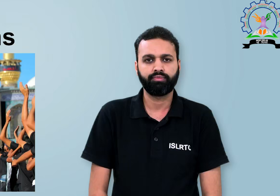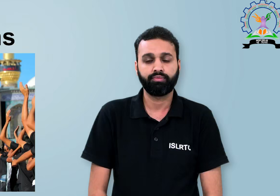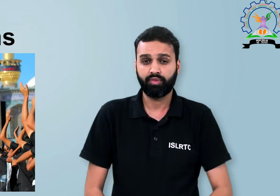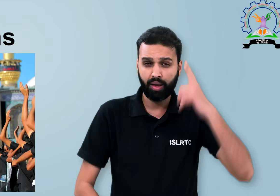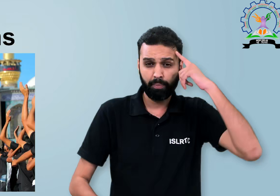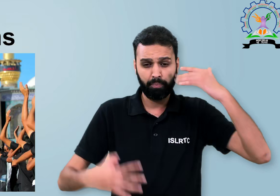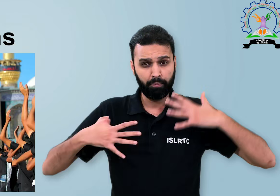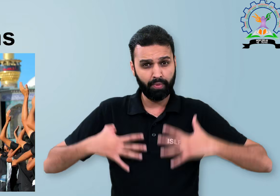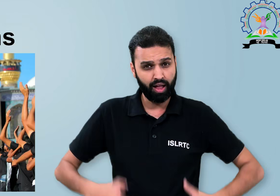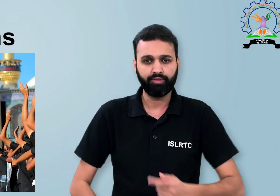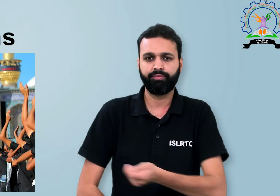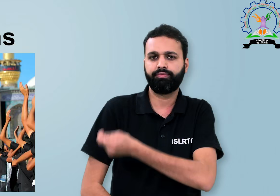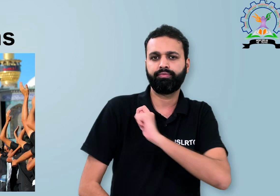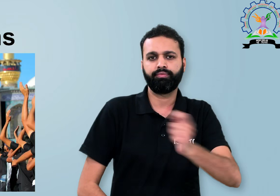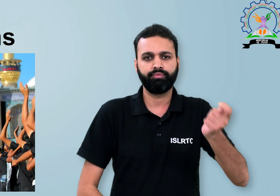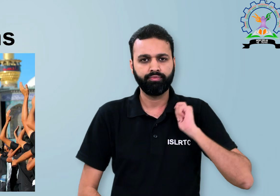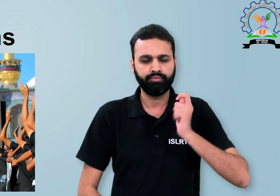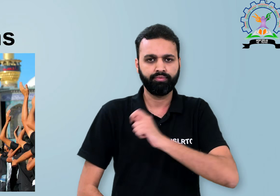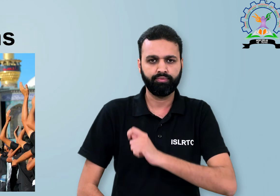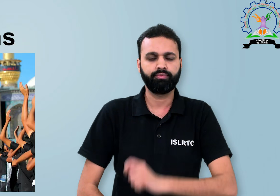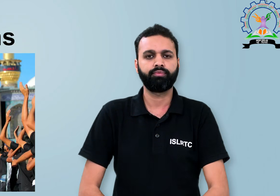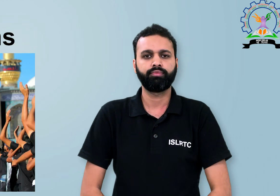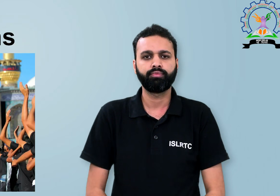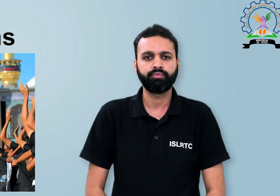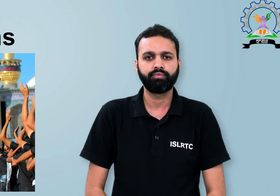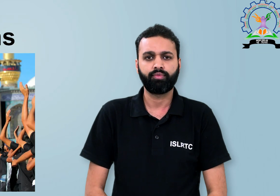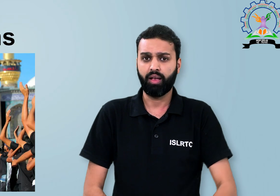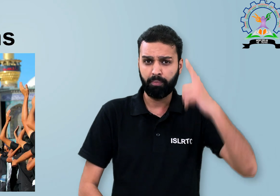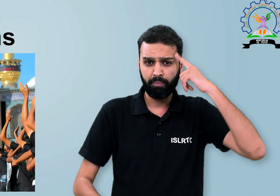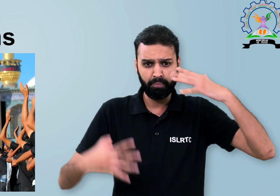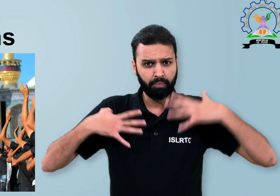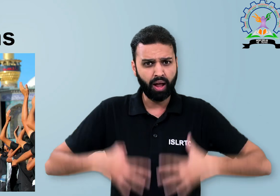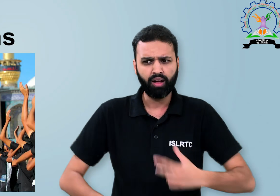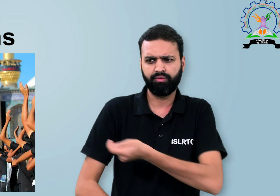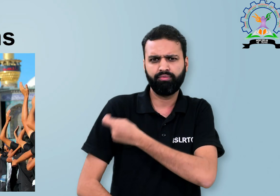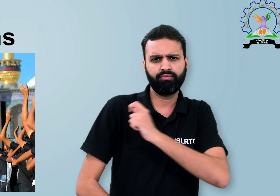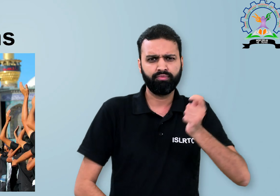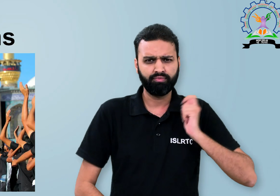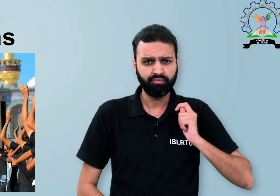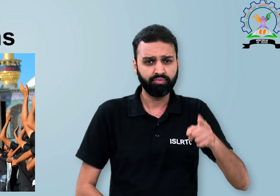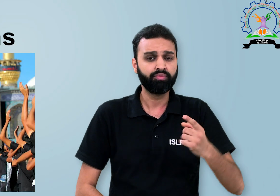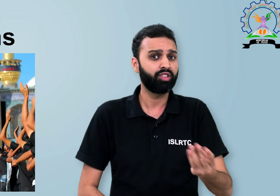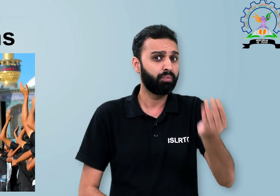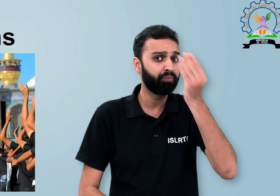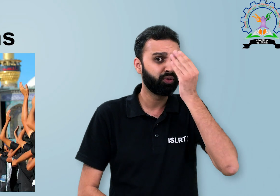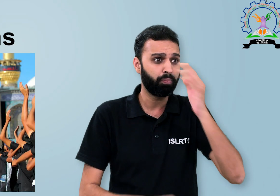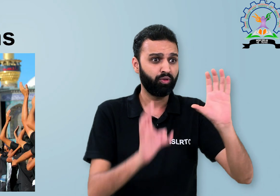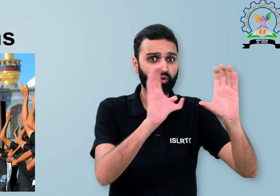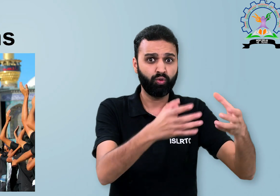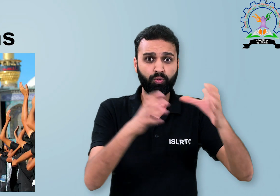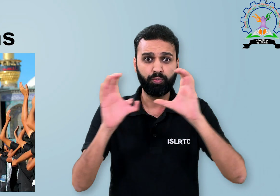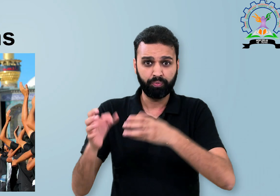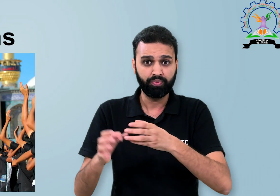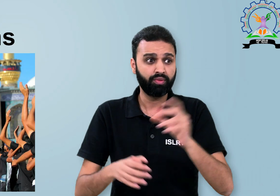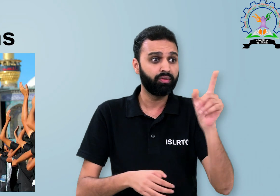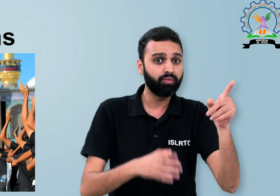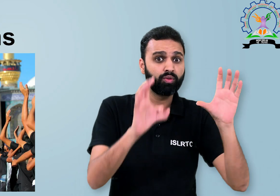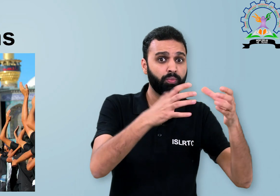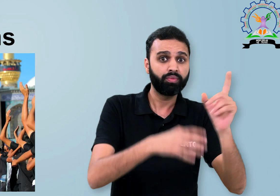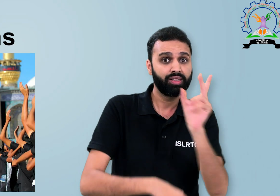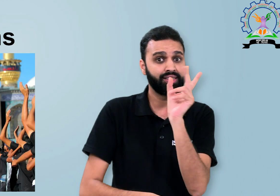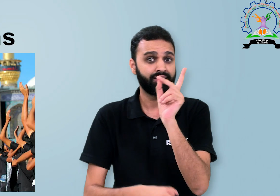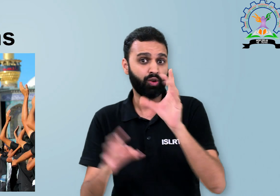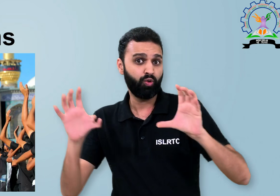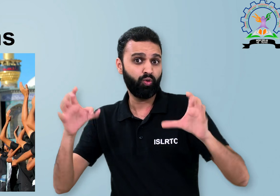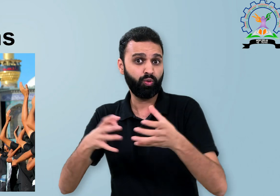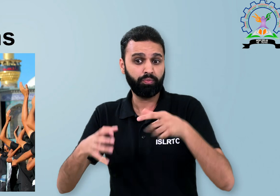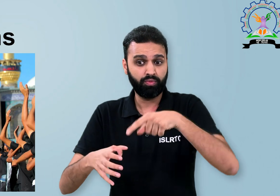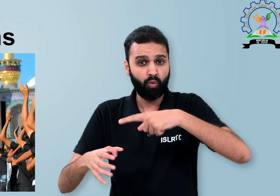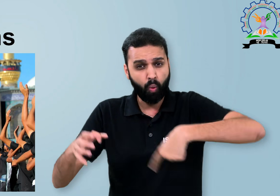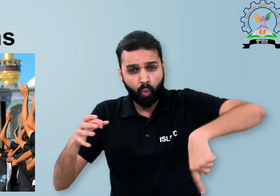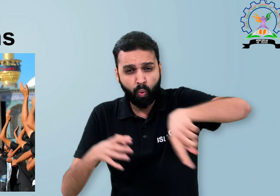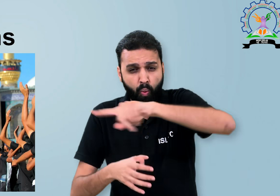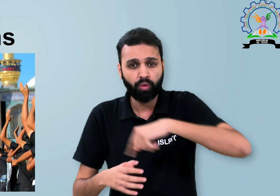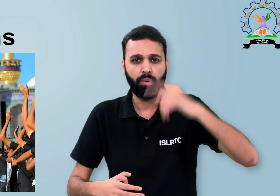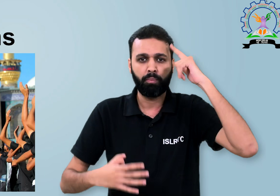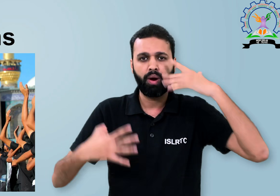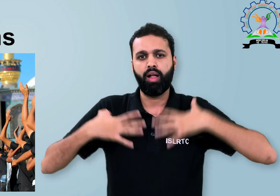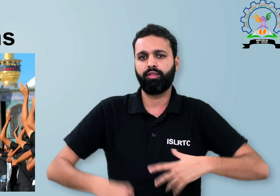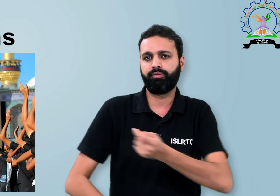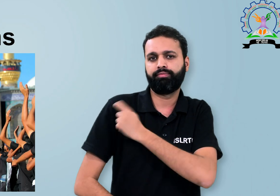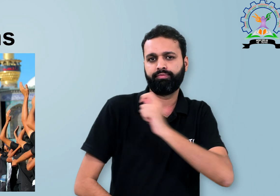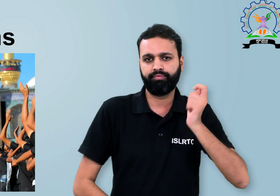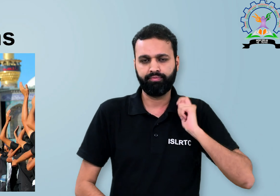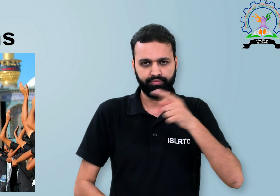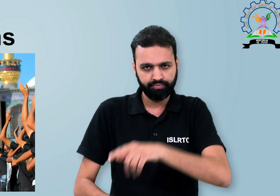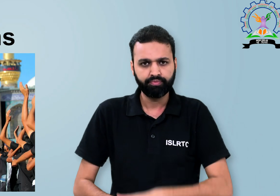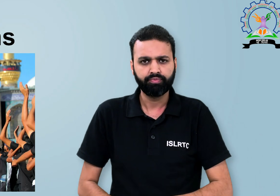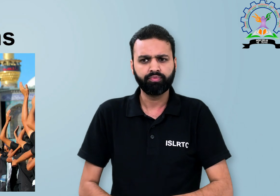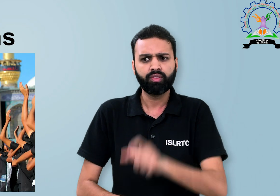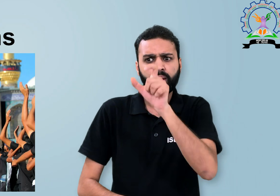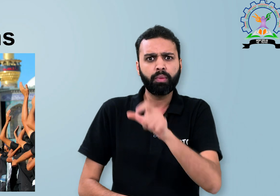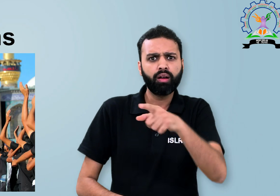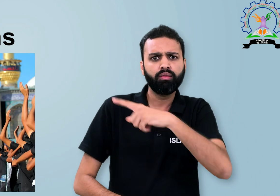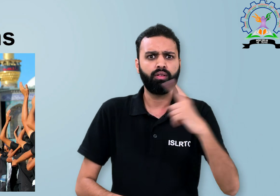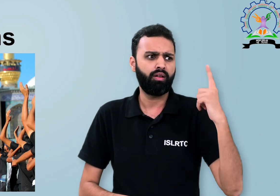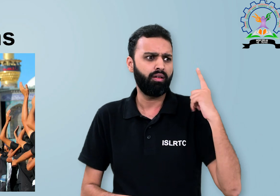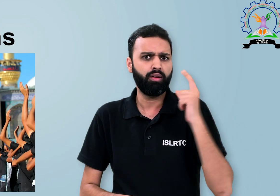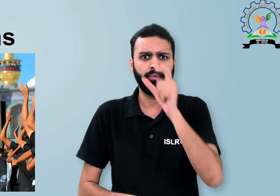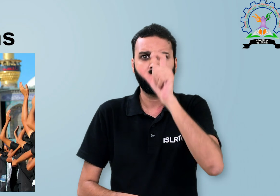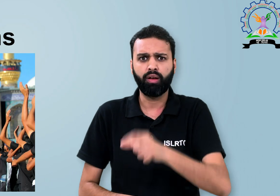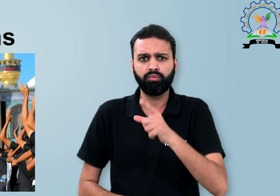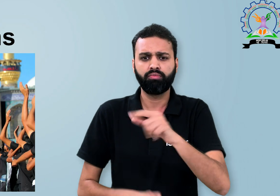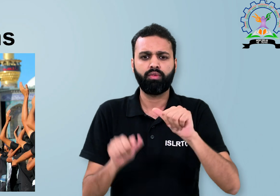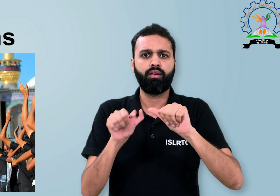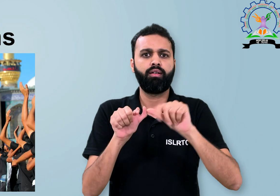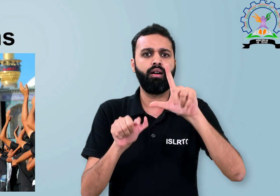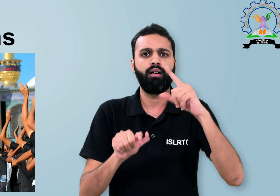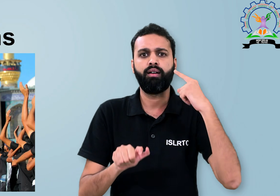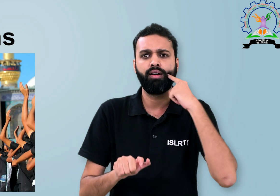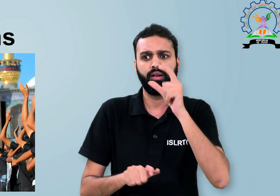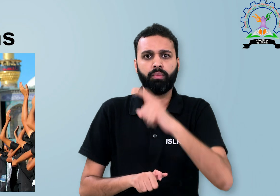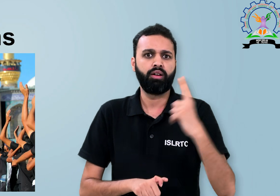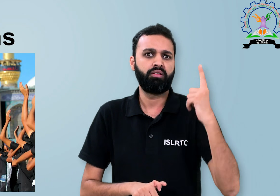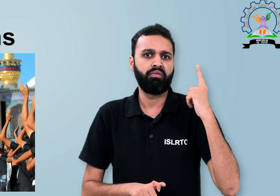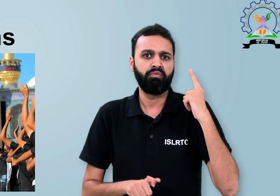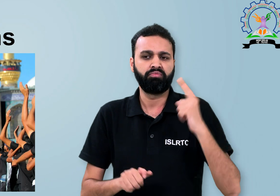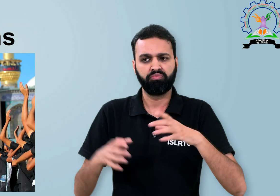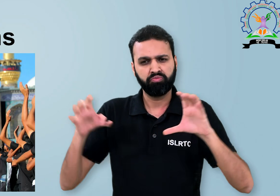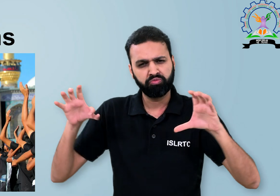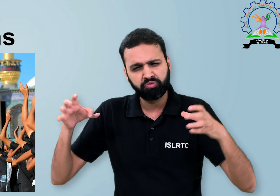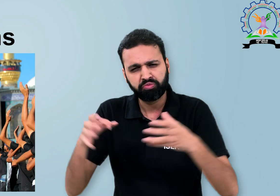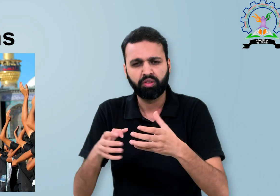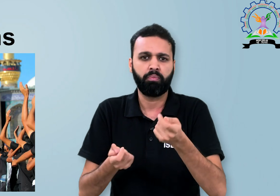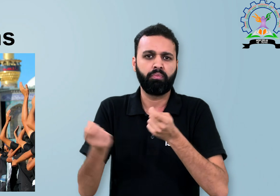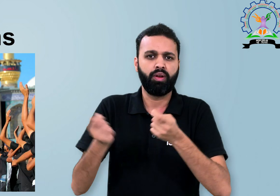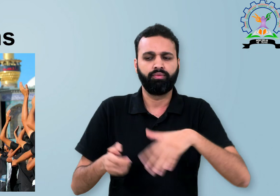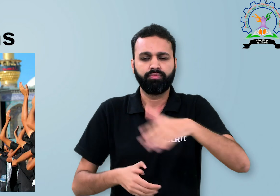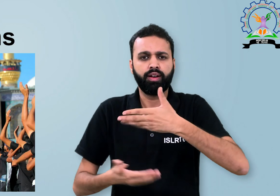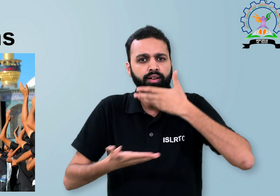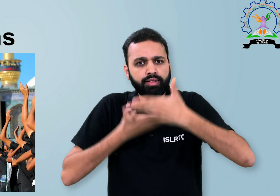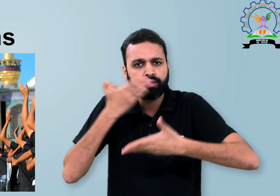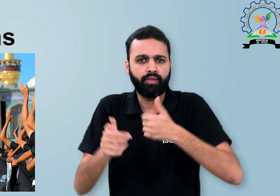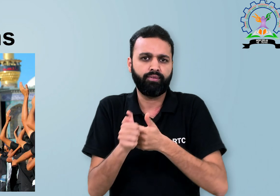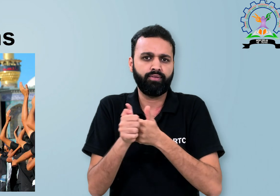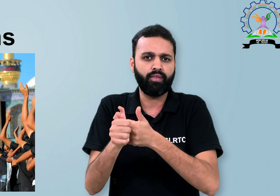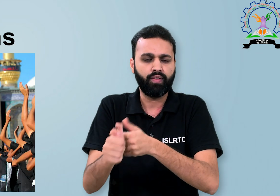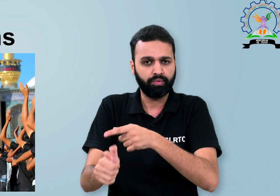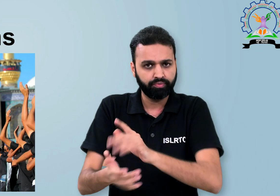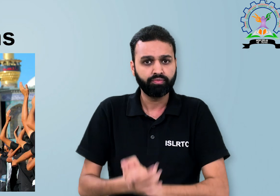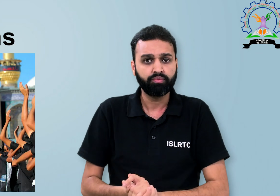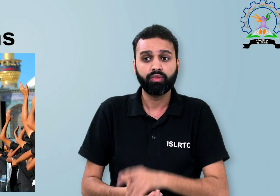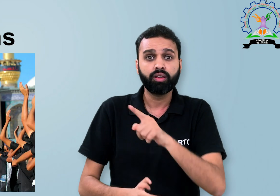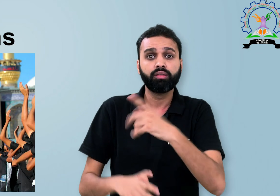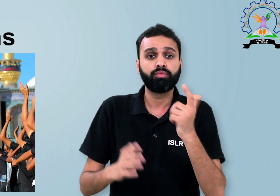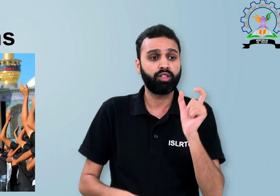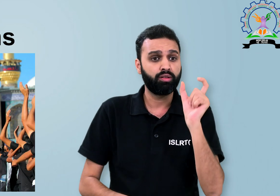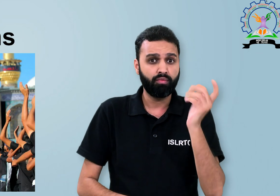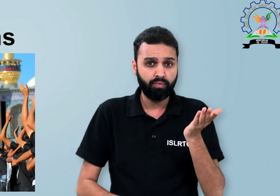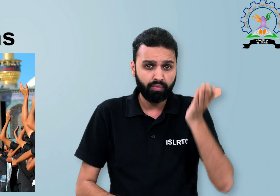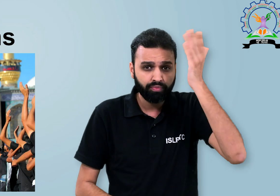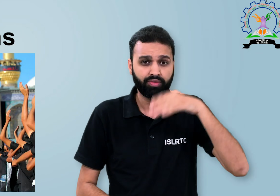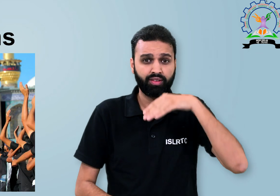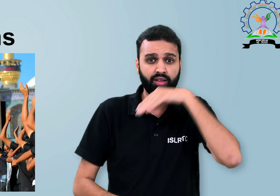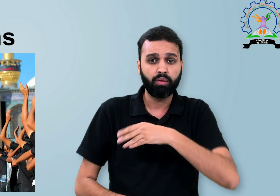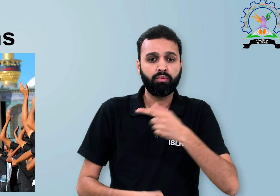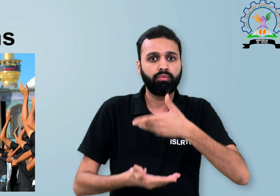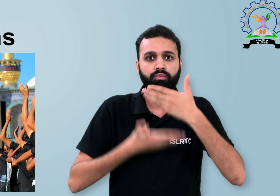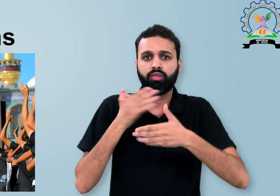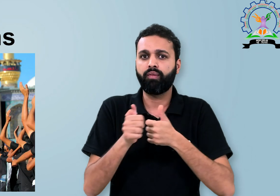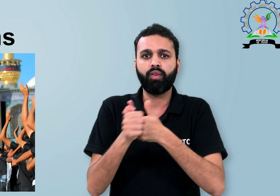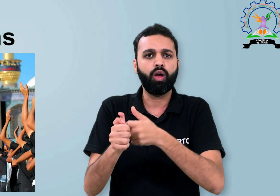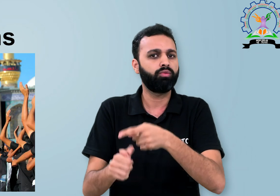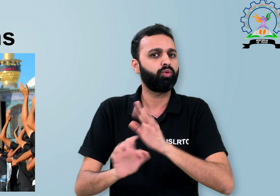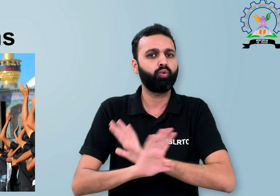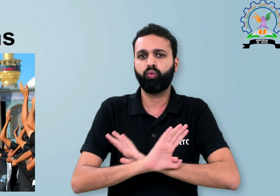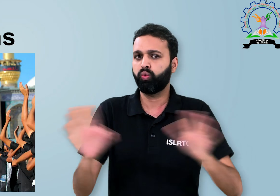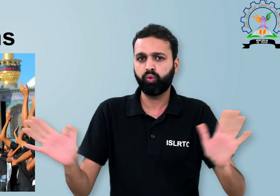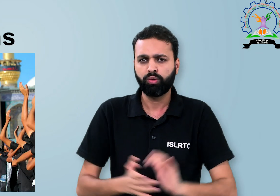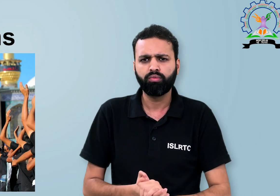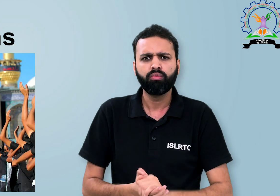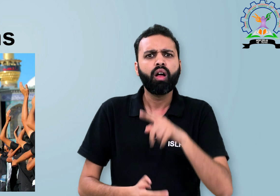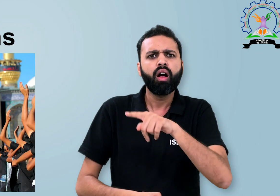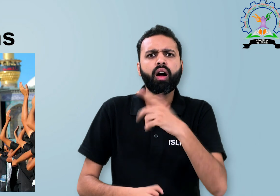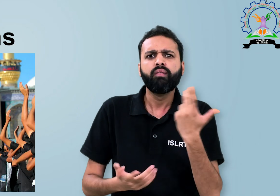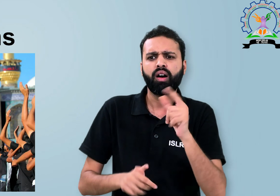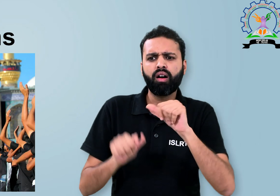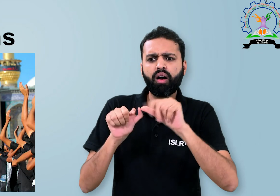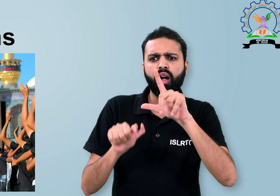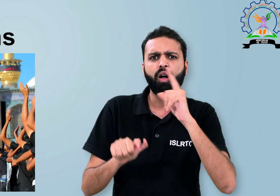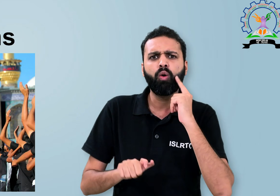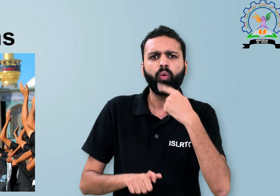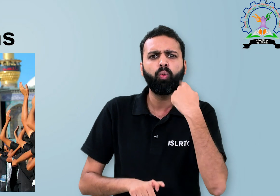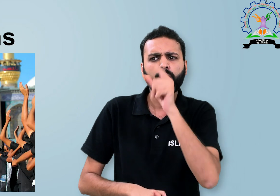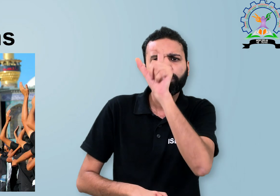Shia Muslims The Shia Community is the second large muslim community in Islam. The followers of this community do not consider Prophet Muhammed as their leader but are followers of Prophet